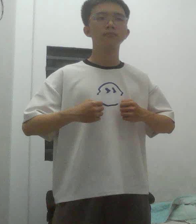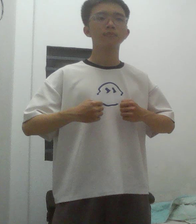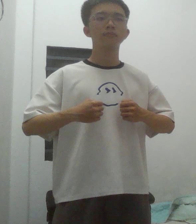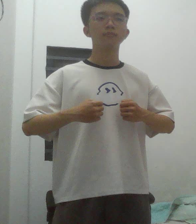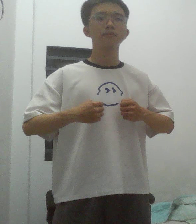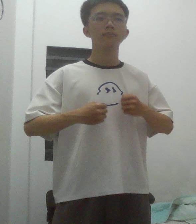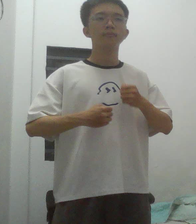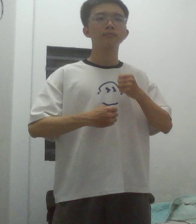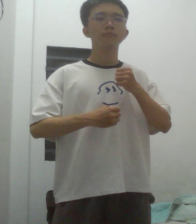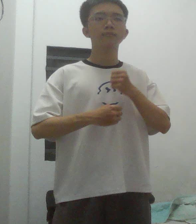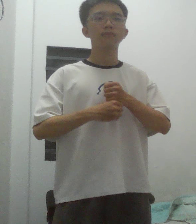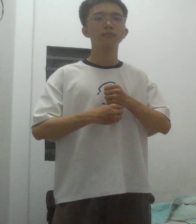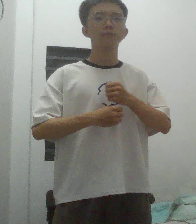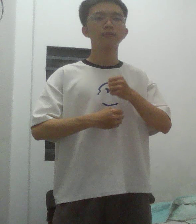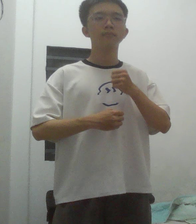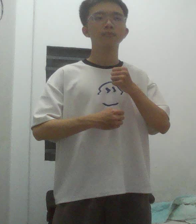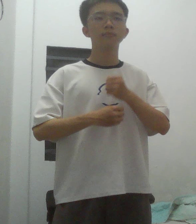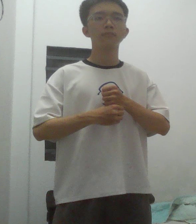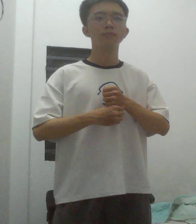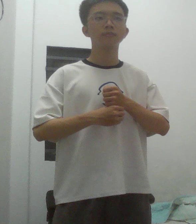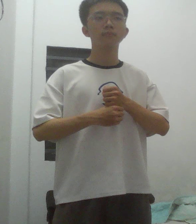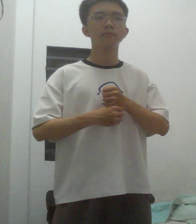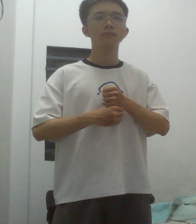cong viec